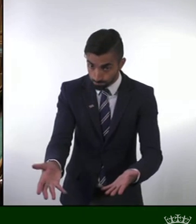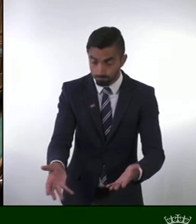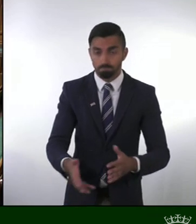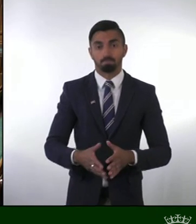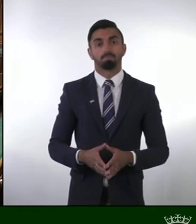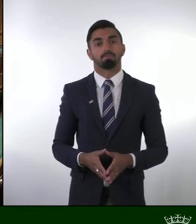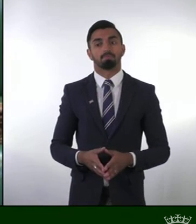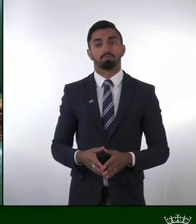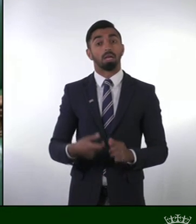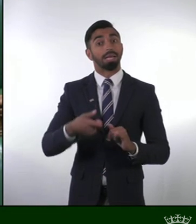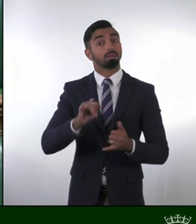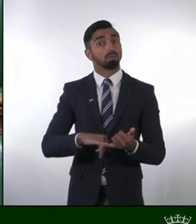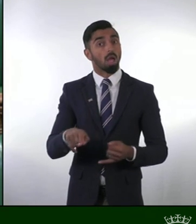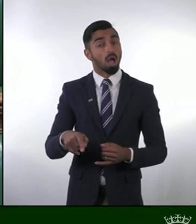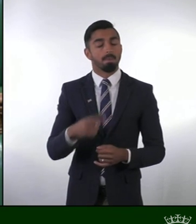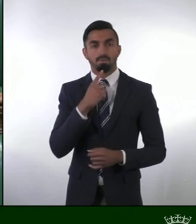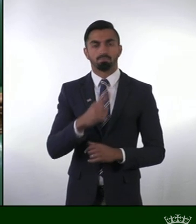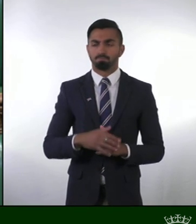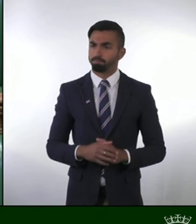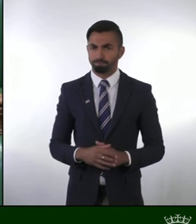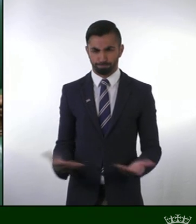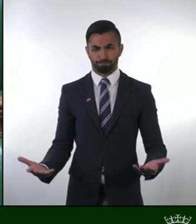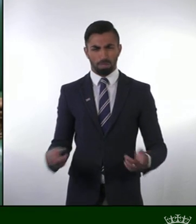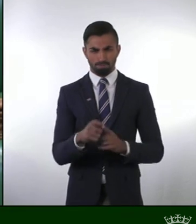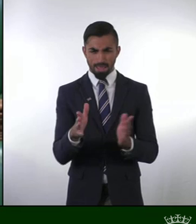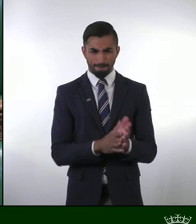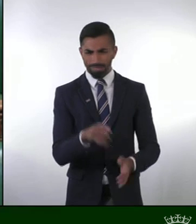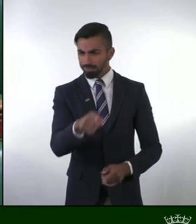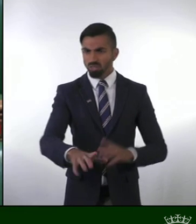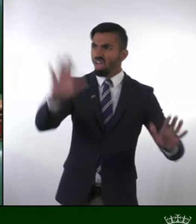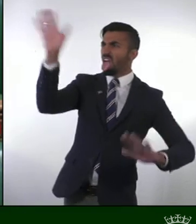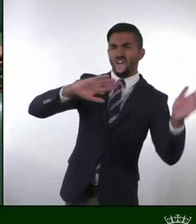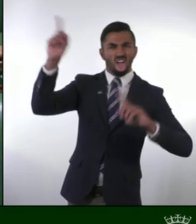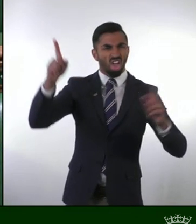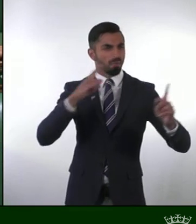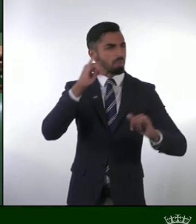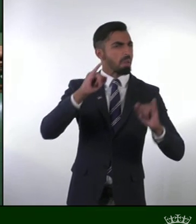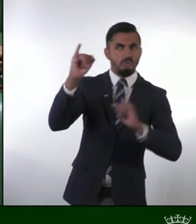I was saying it is no good the Prime Minister flailing around, trying to blame others.